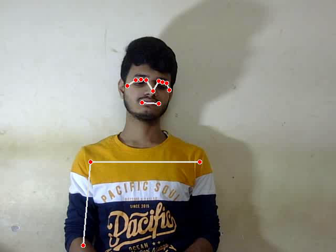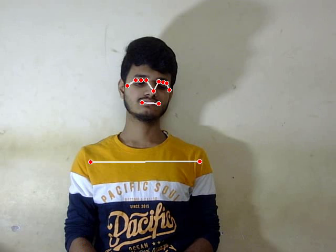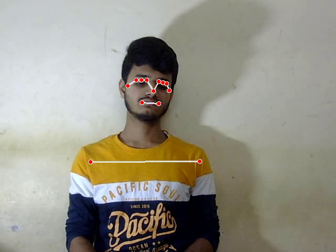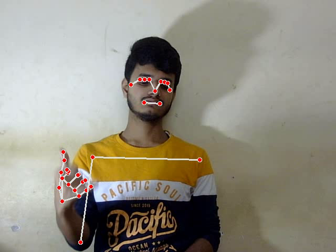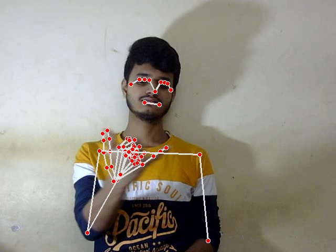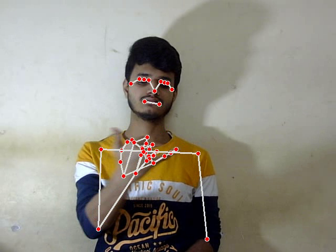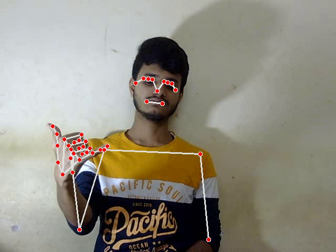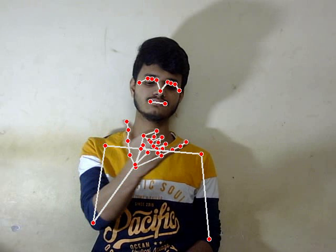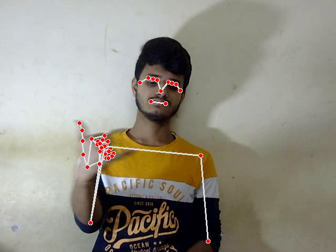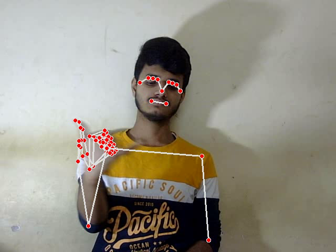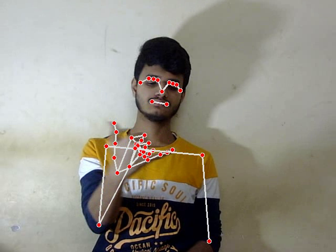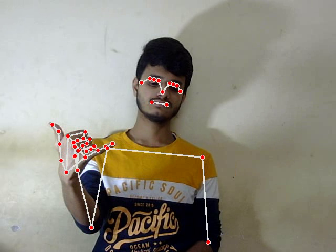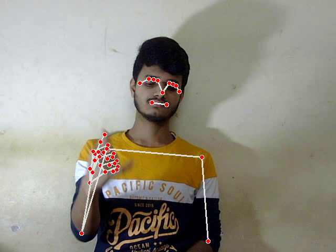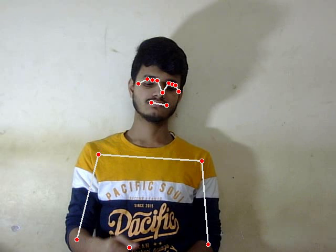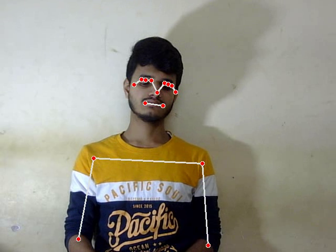same